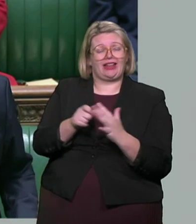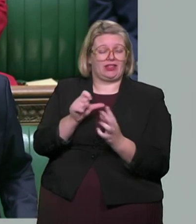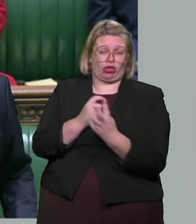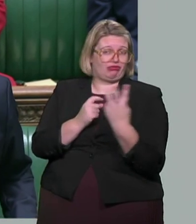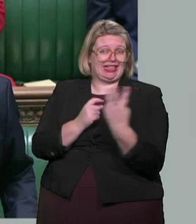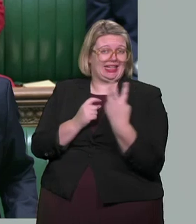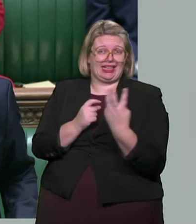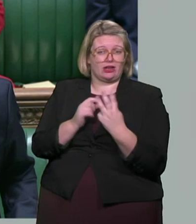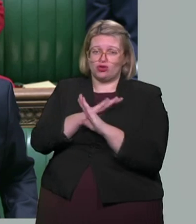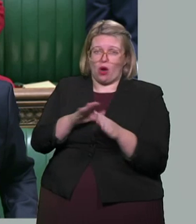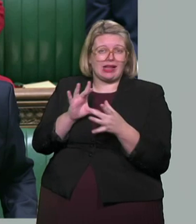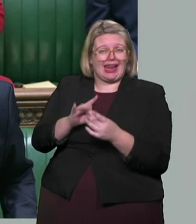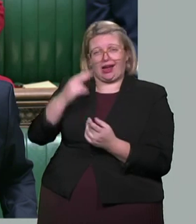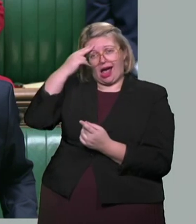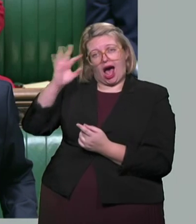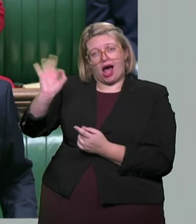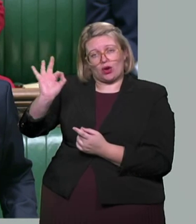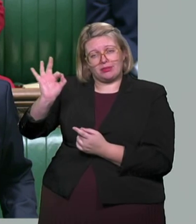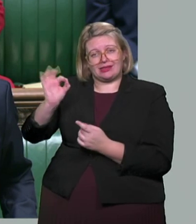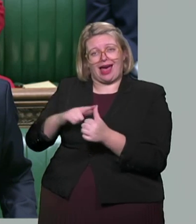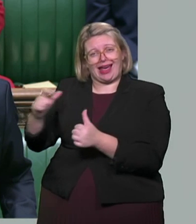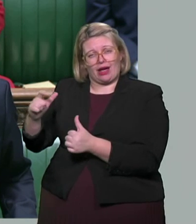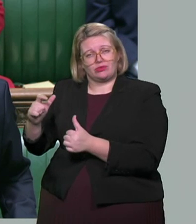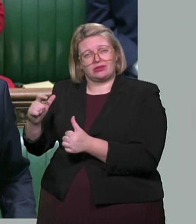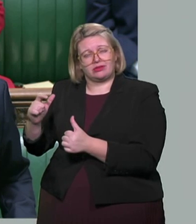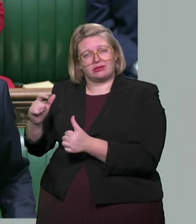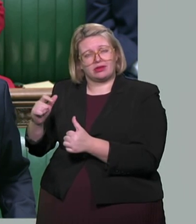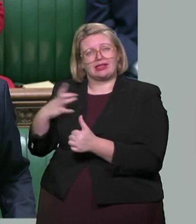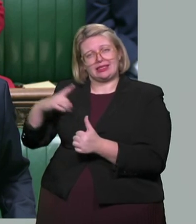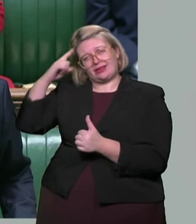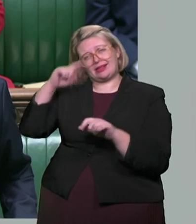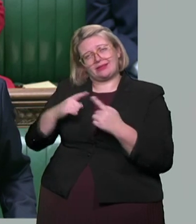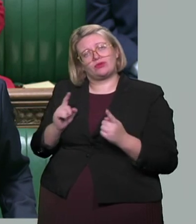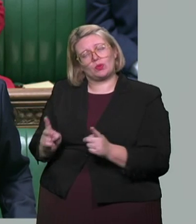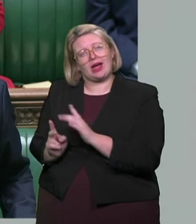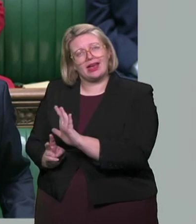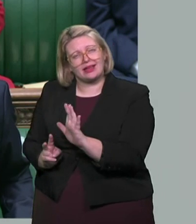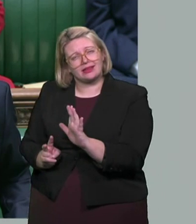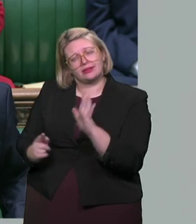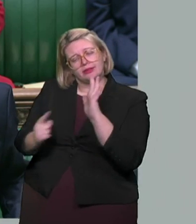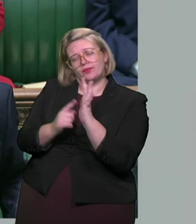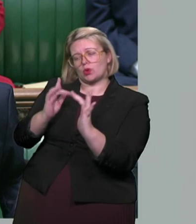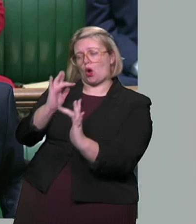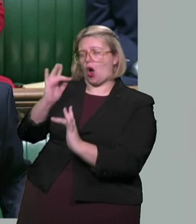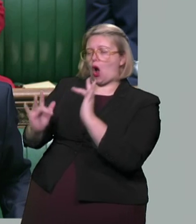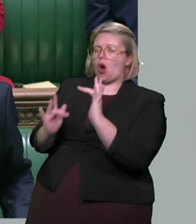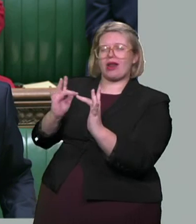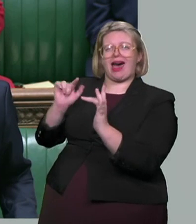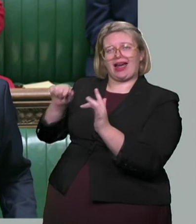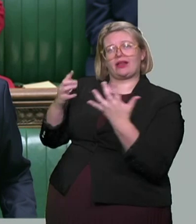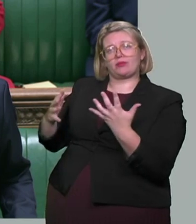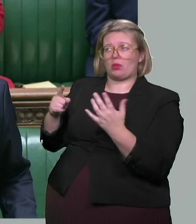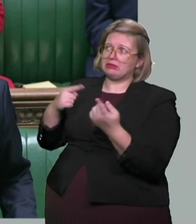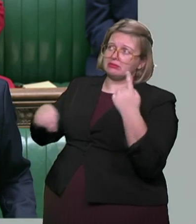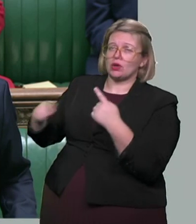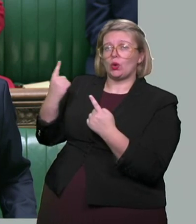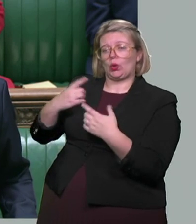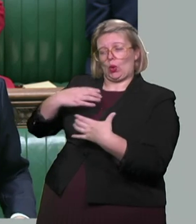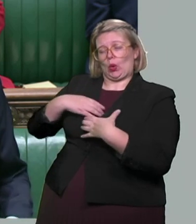If we are to get serious about stopping violent attacks, we must stop online spaces being safe spaces for terrorists.